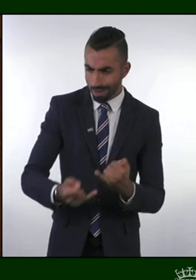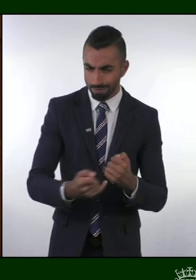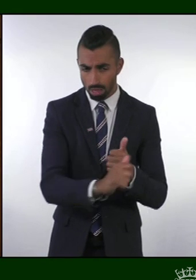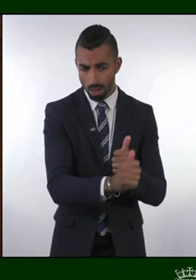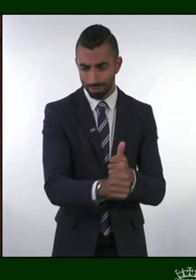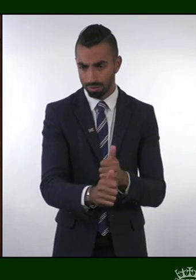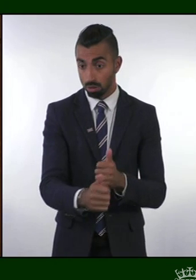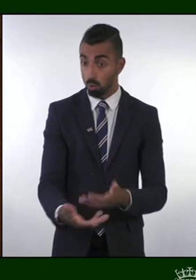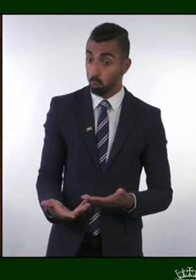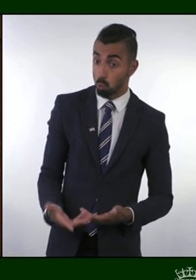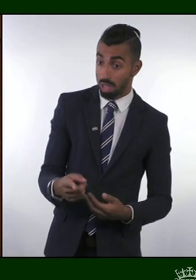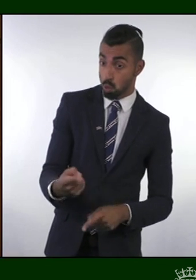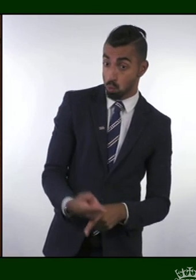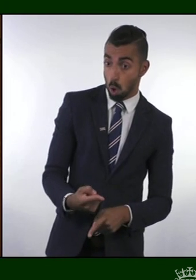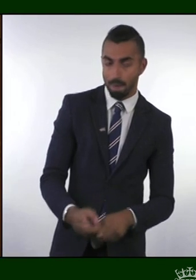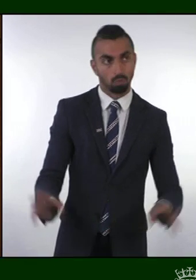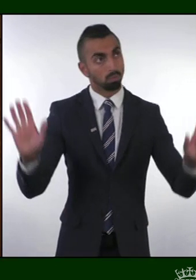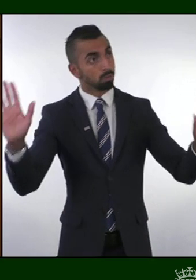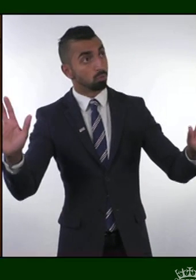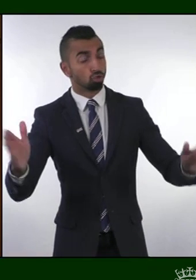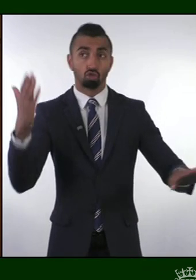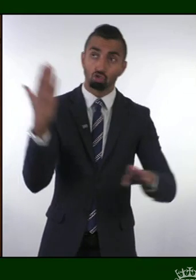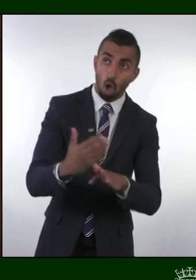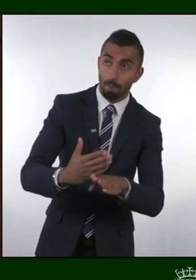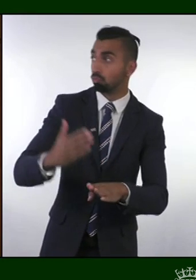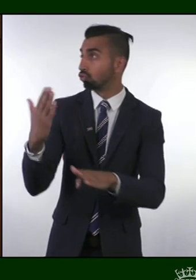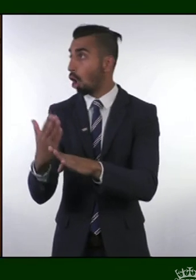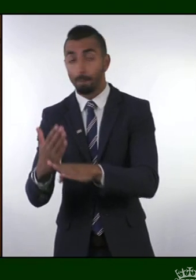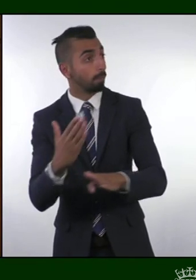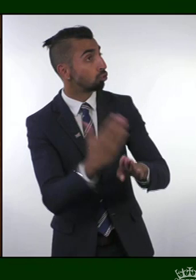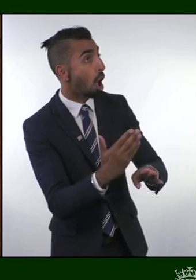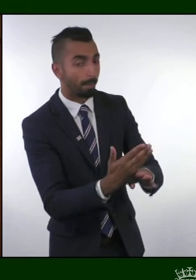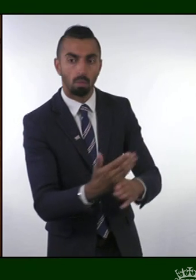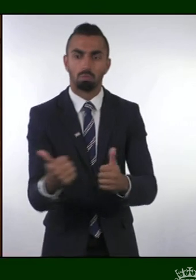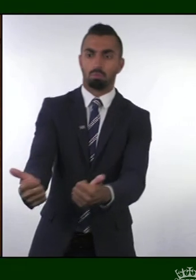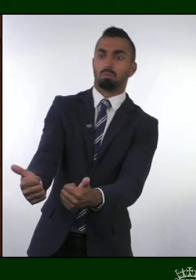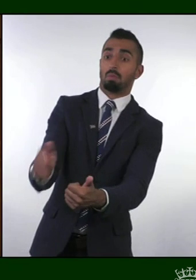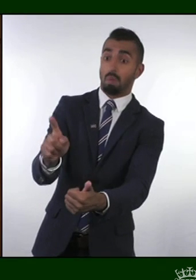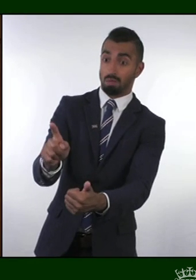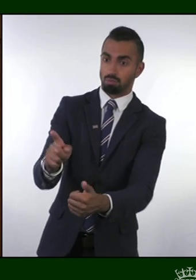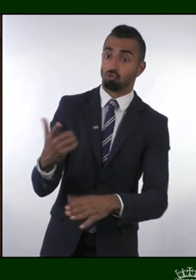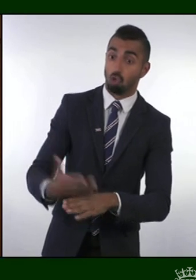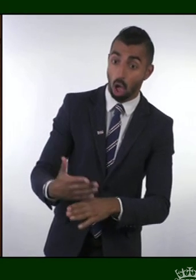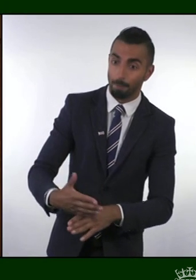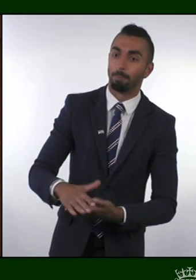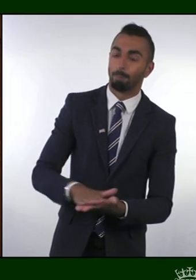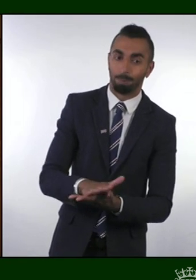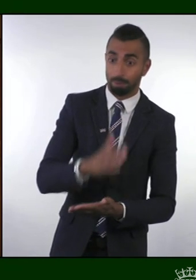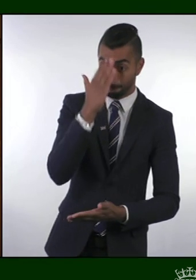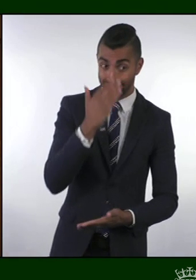Jobs, jobs, jobs is fantastic and right, but it has to be backed by childcare that actually exists.